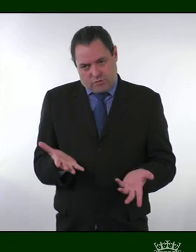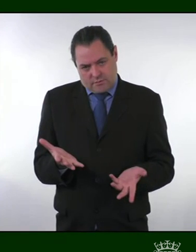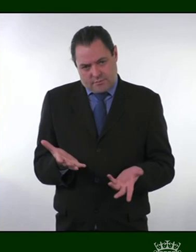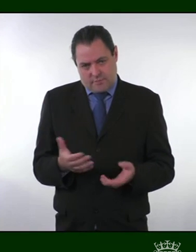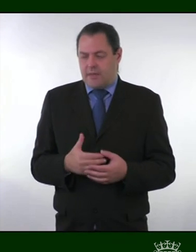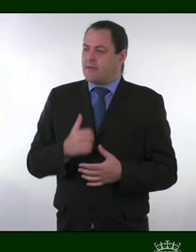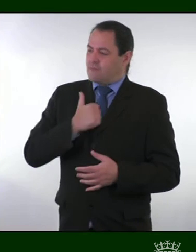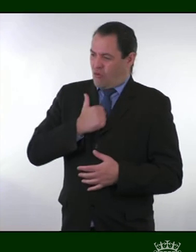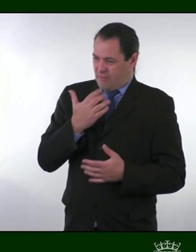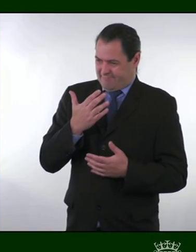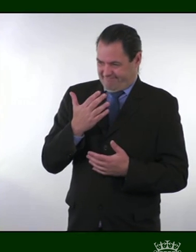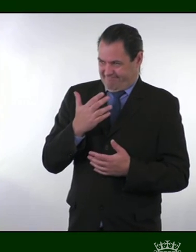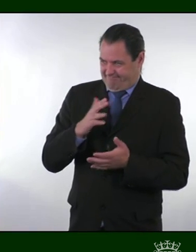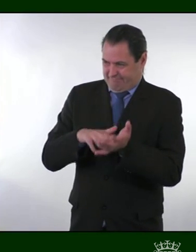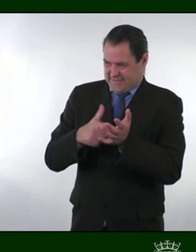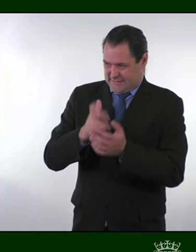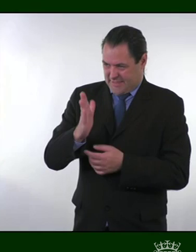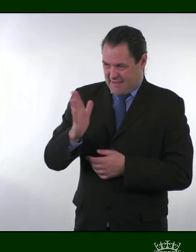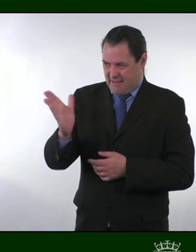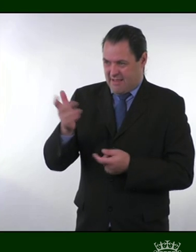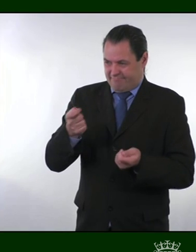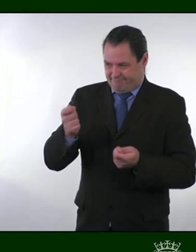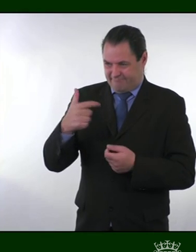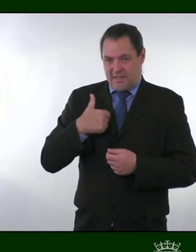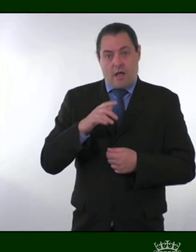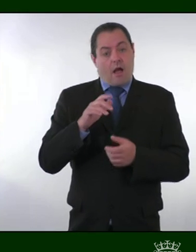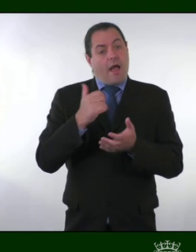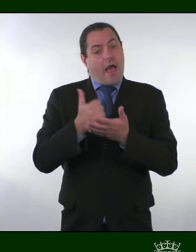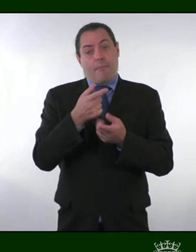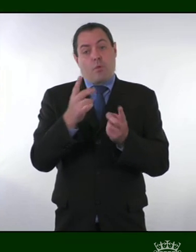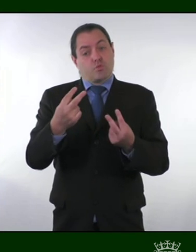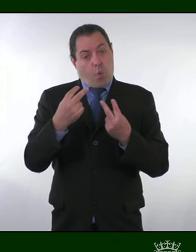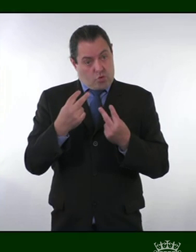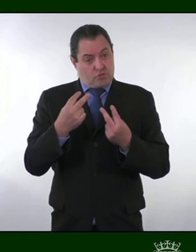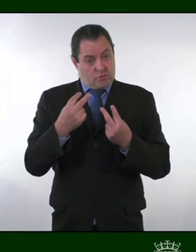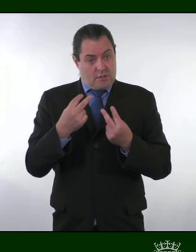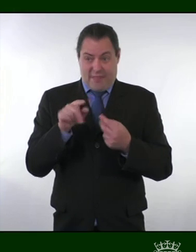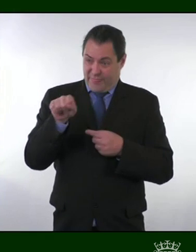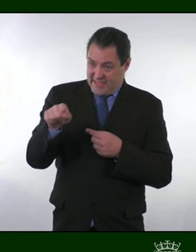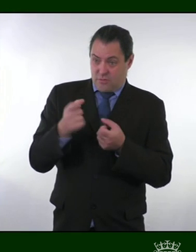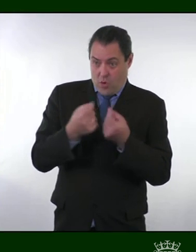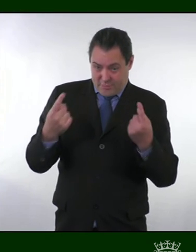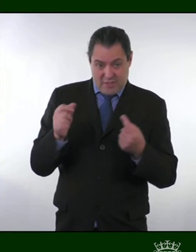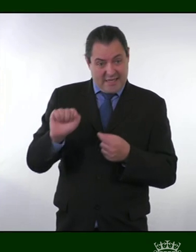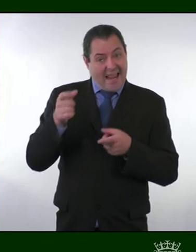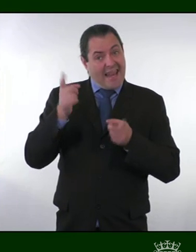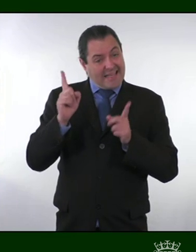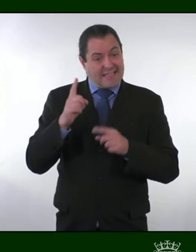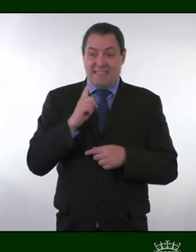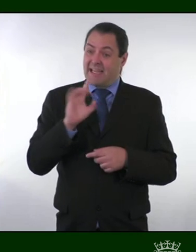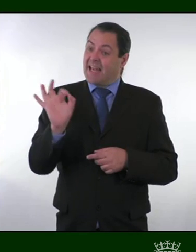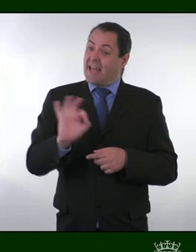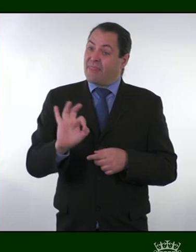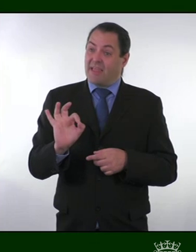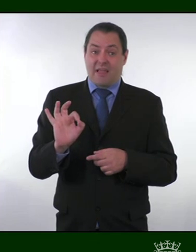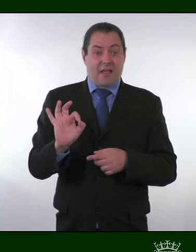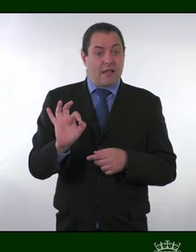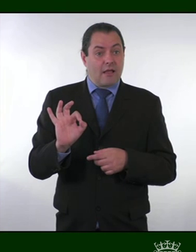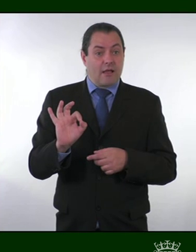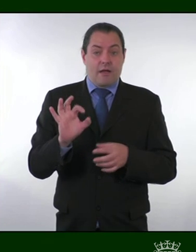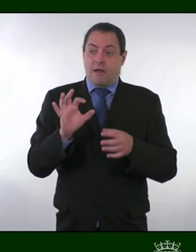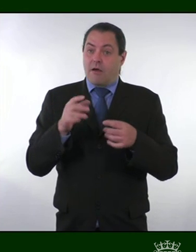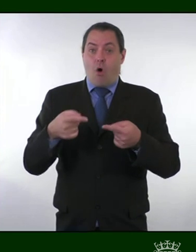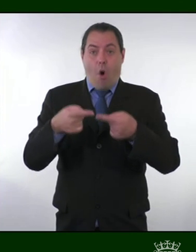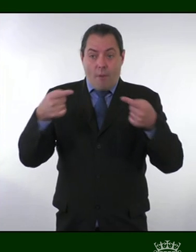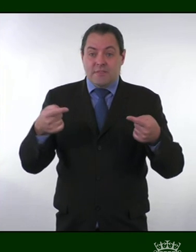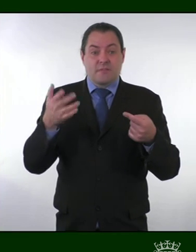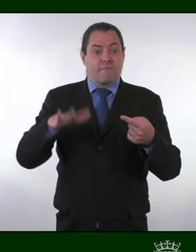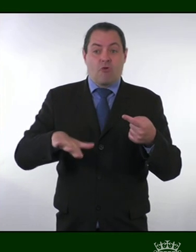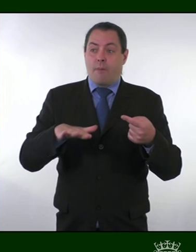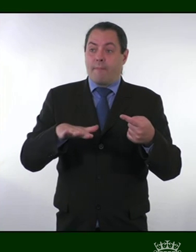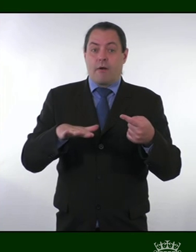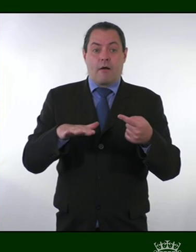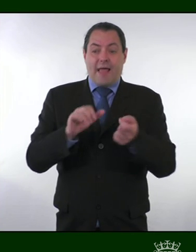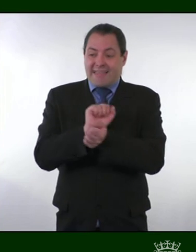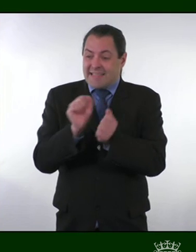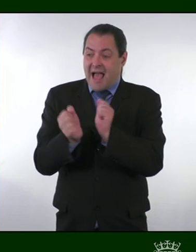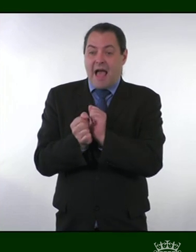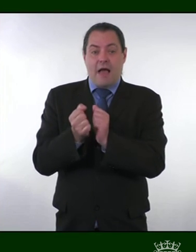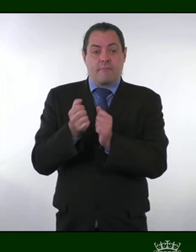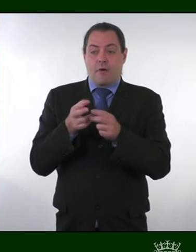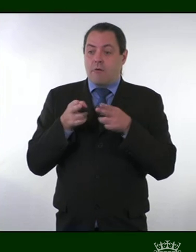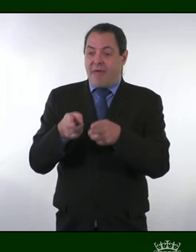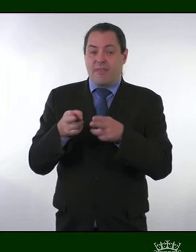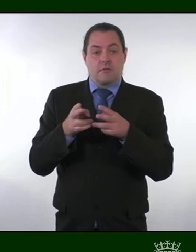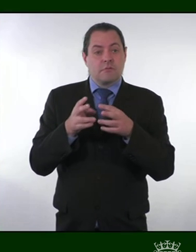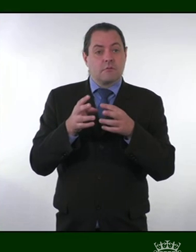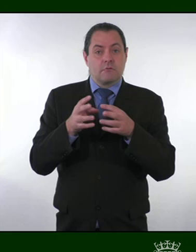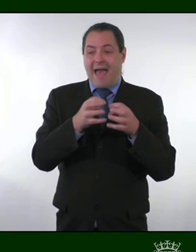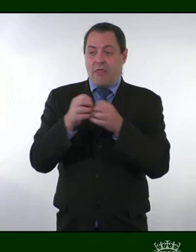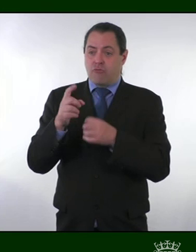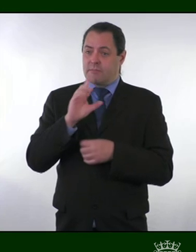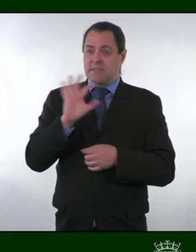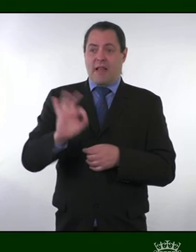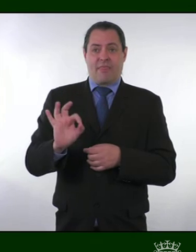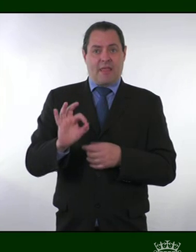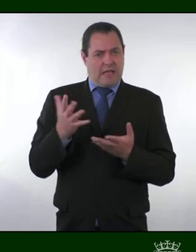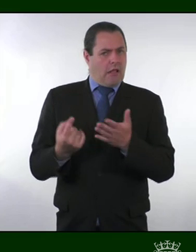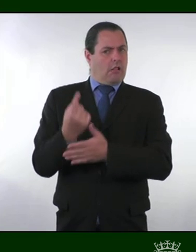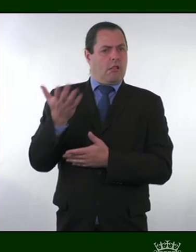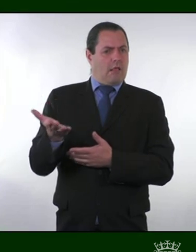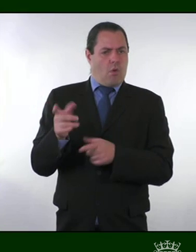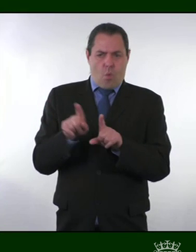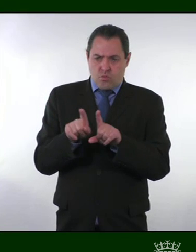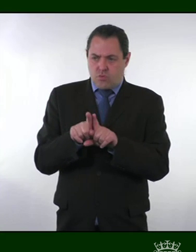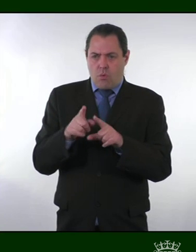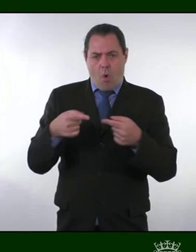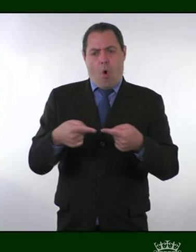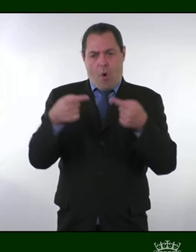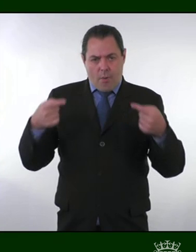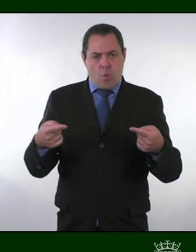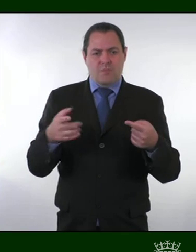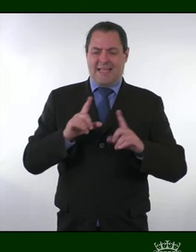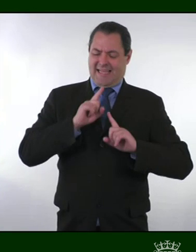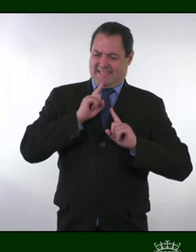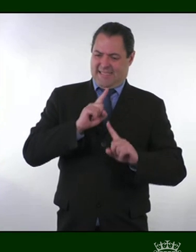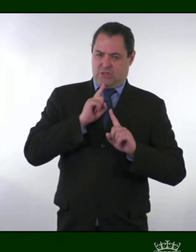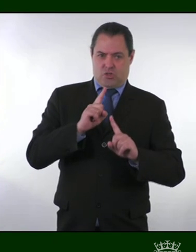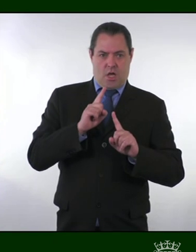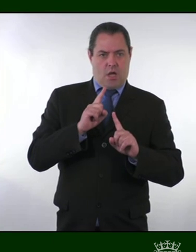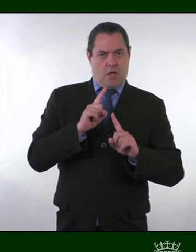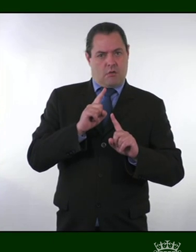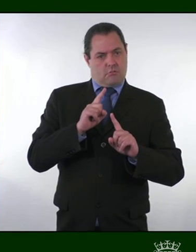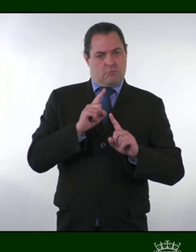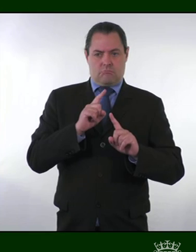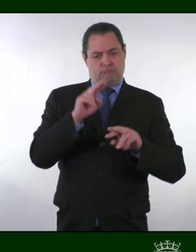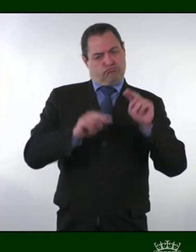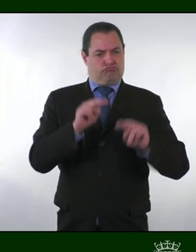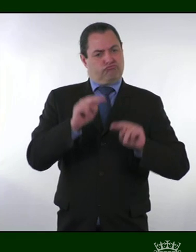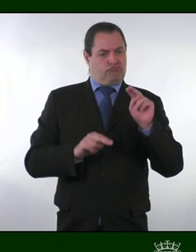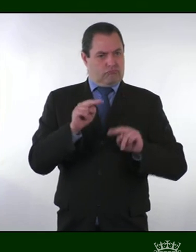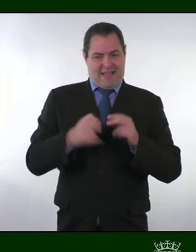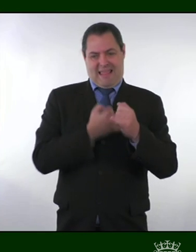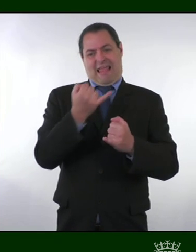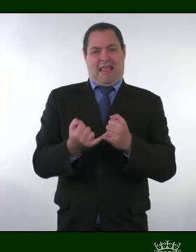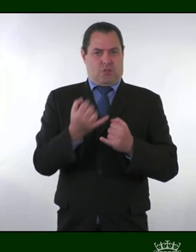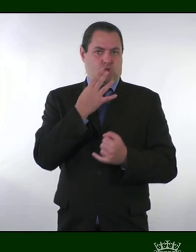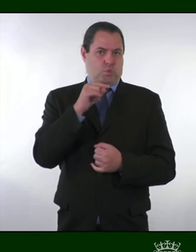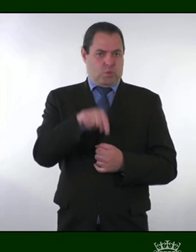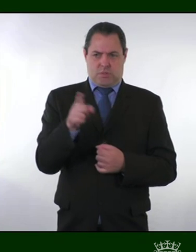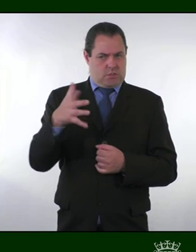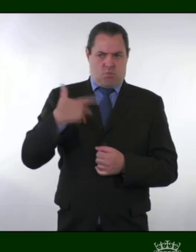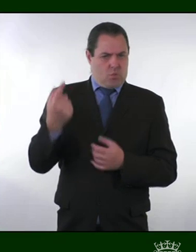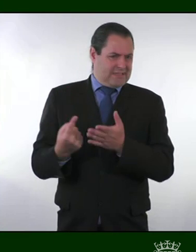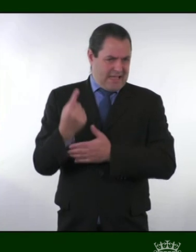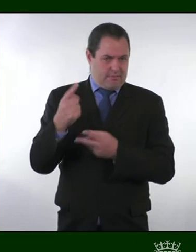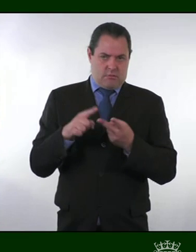Mr Speaker, if I may say so, I think it would be helpful to all those who are watching to know that this Opposition, and this Leader of the Opposition, said absolutely nothing to oppose the method of examinations that was proposed and, indeed, they opposed the teacher accreditation system that we eventually came up with.